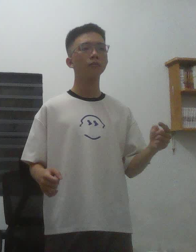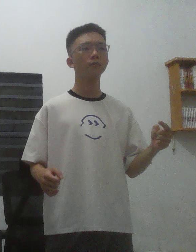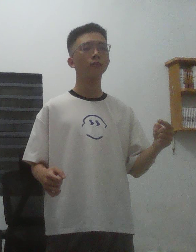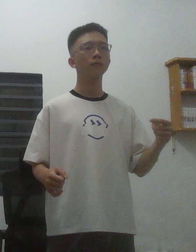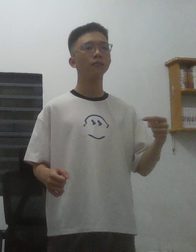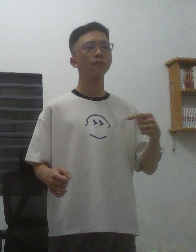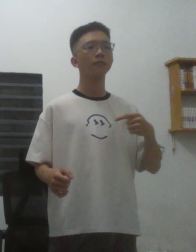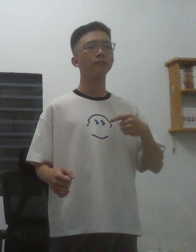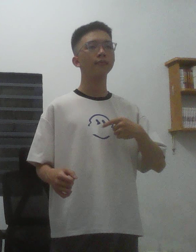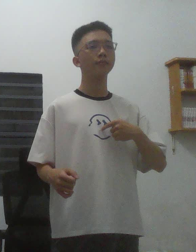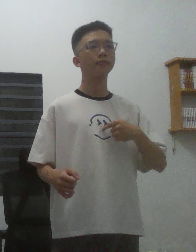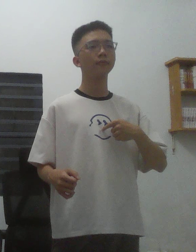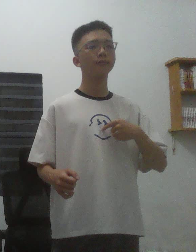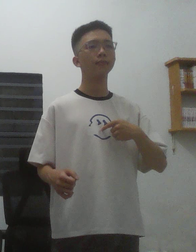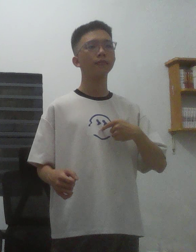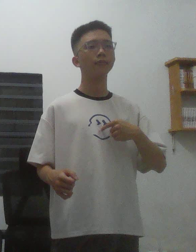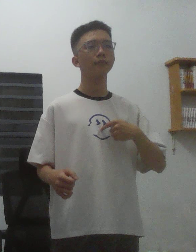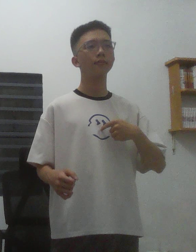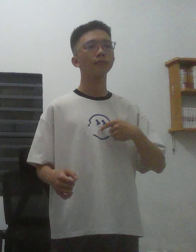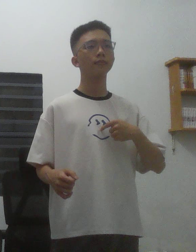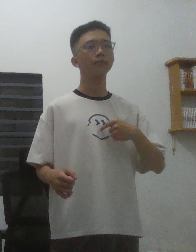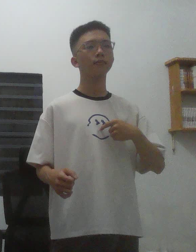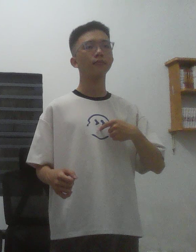toi